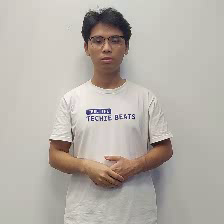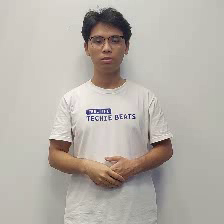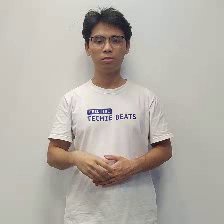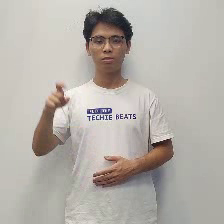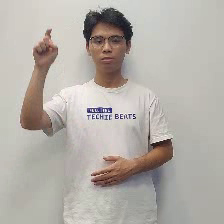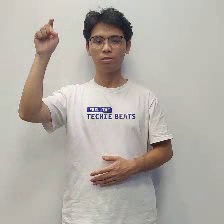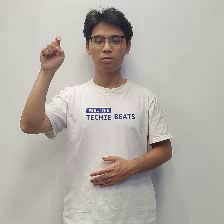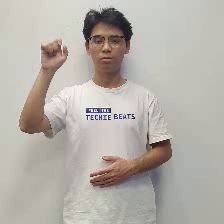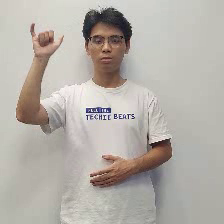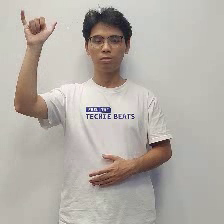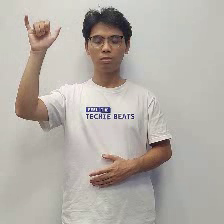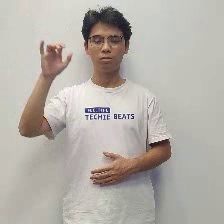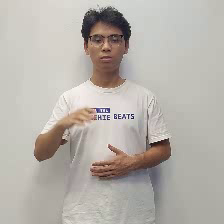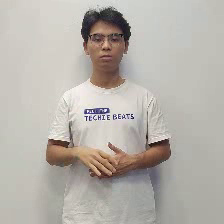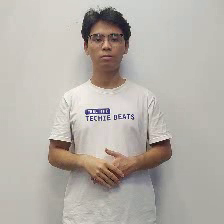Đồng ý